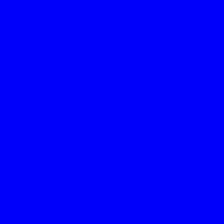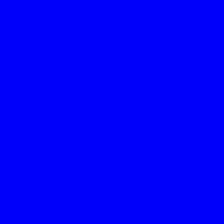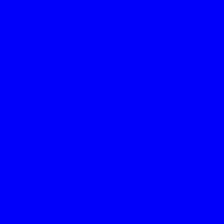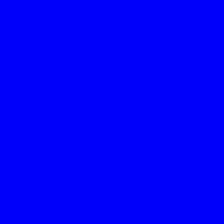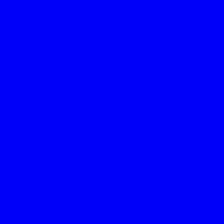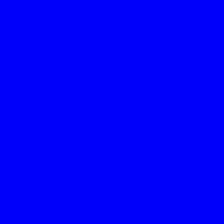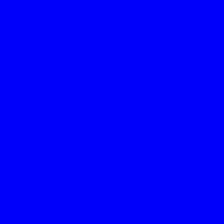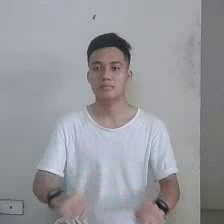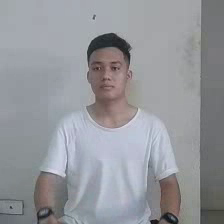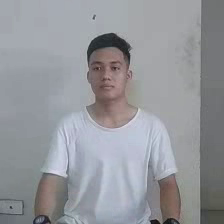Giúp